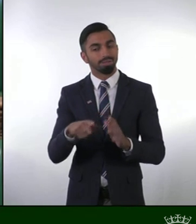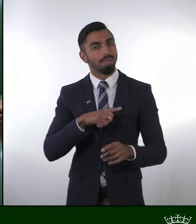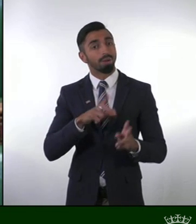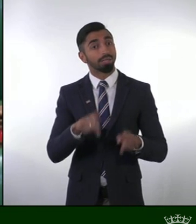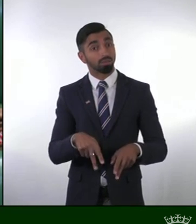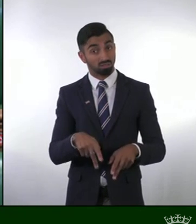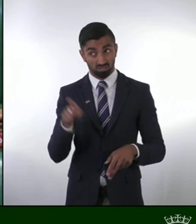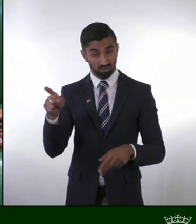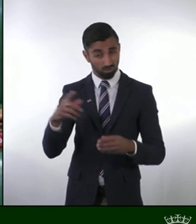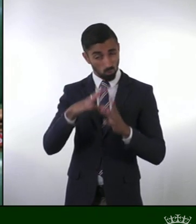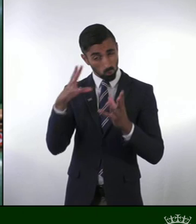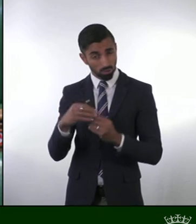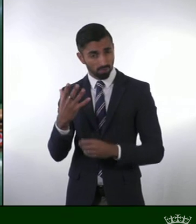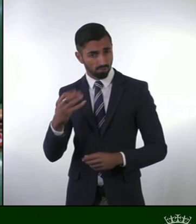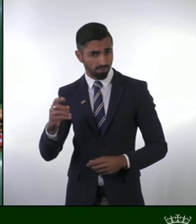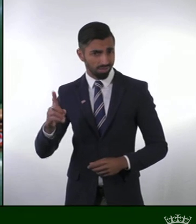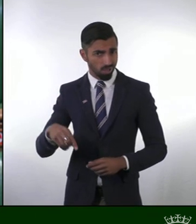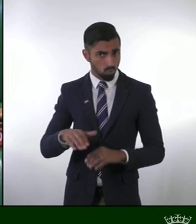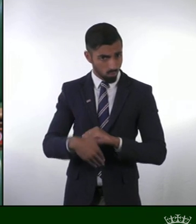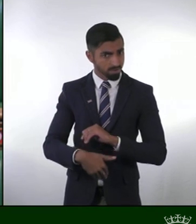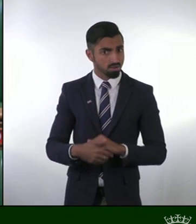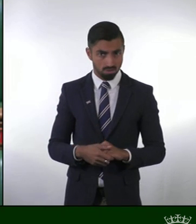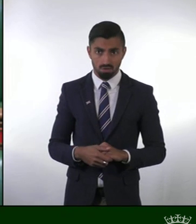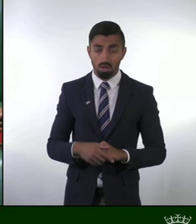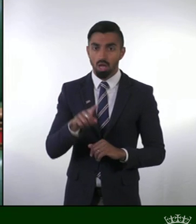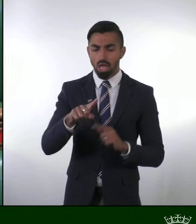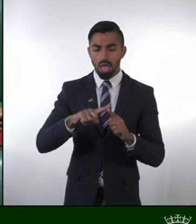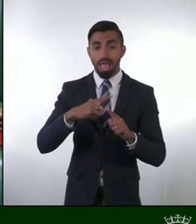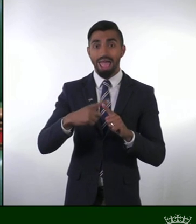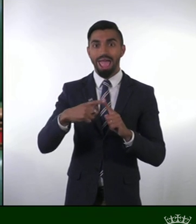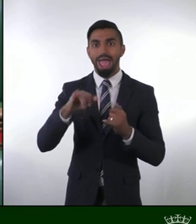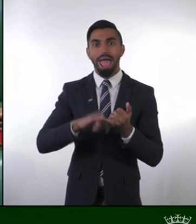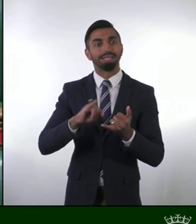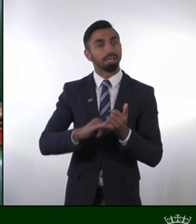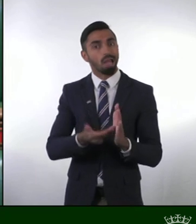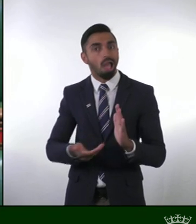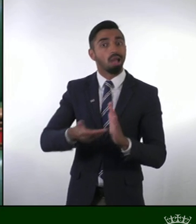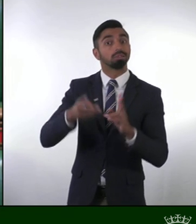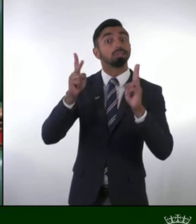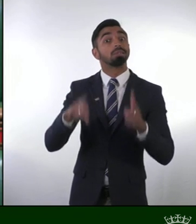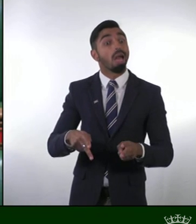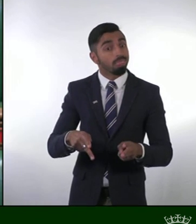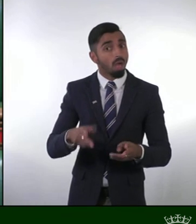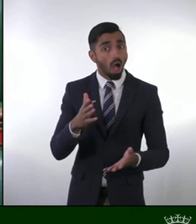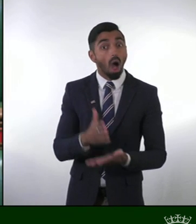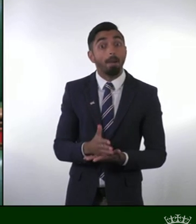The number of excess deaths, which is an awful phrase, stands at over 63,000.